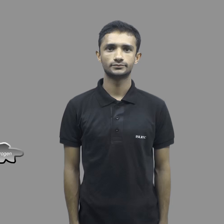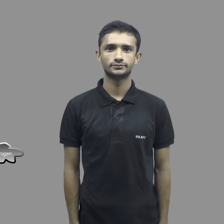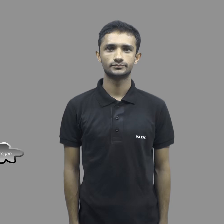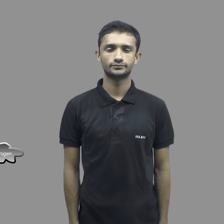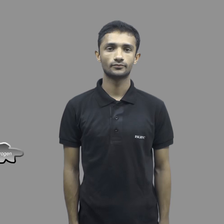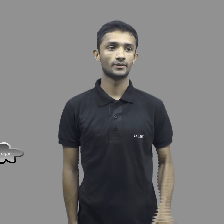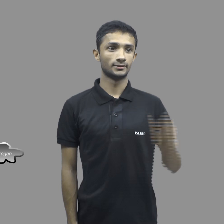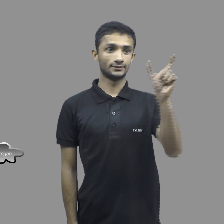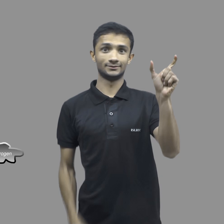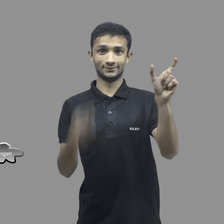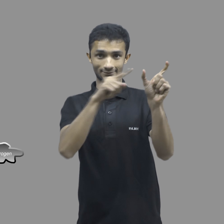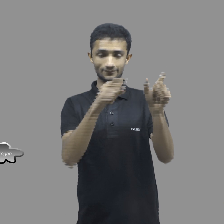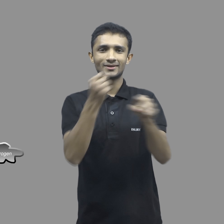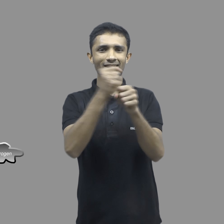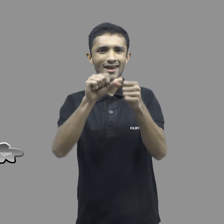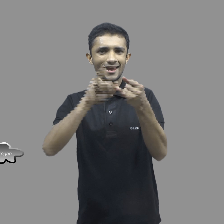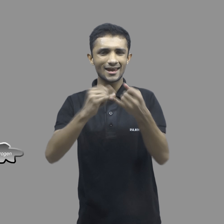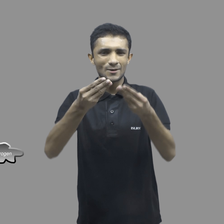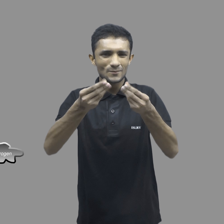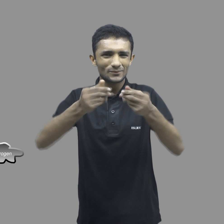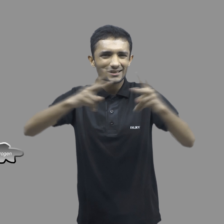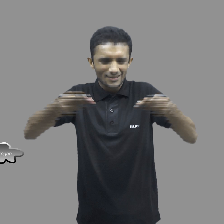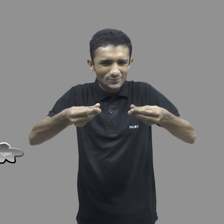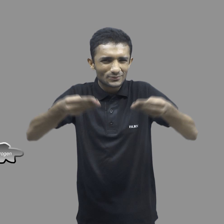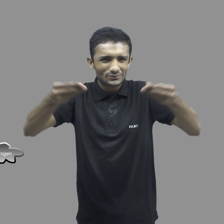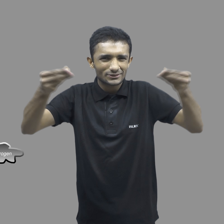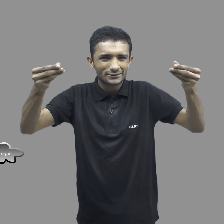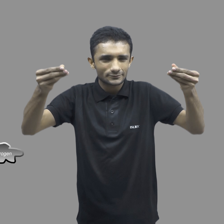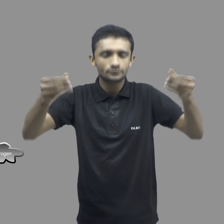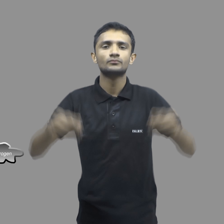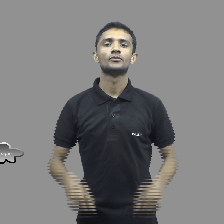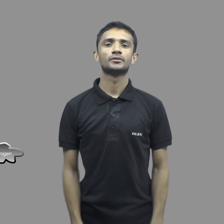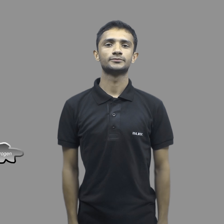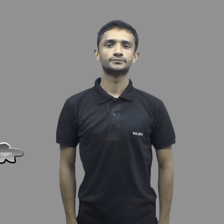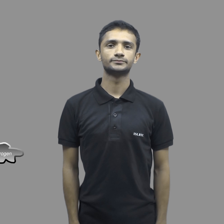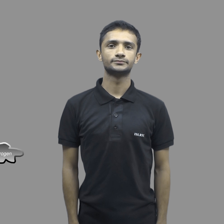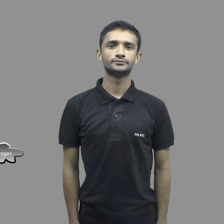Gases